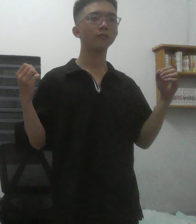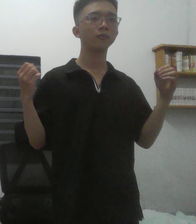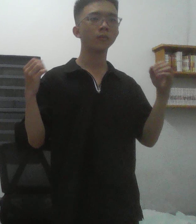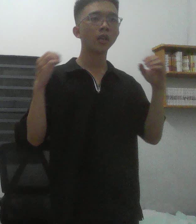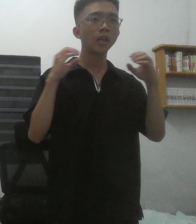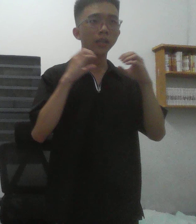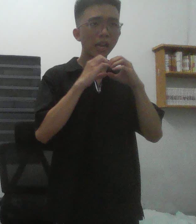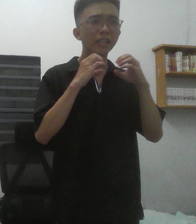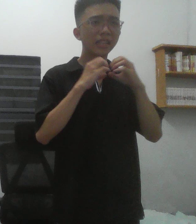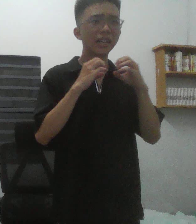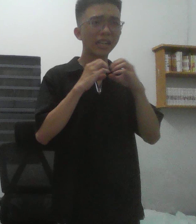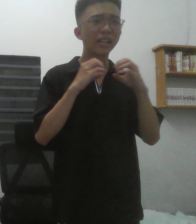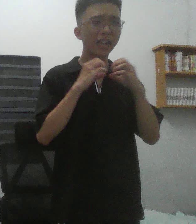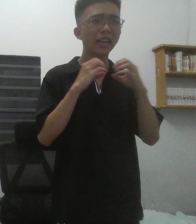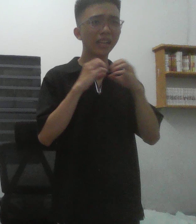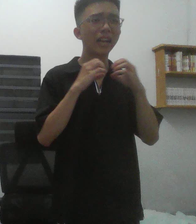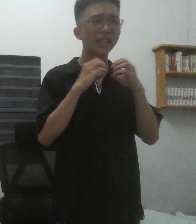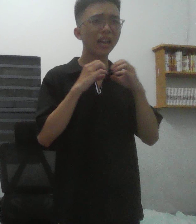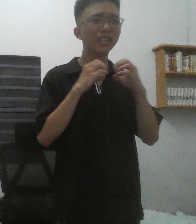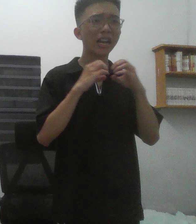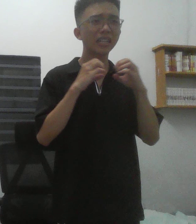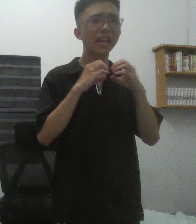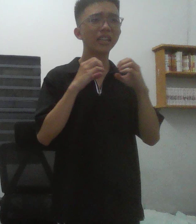cai nhau